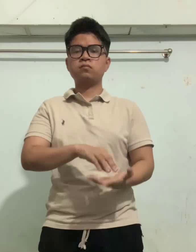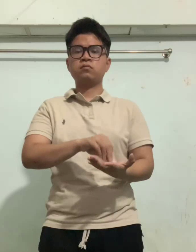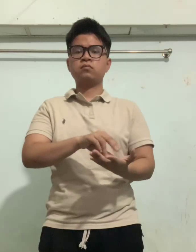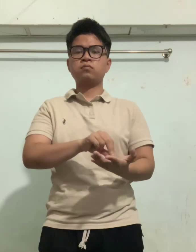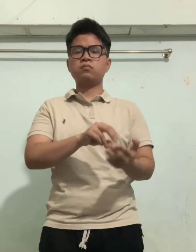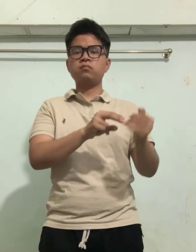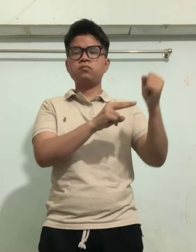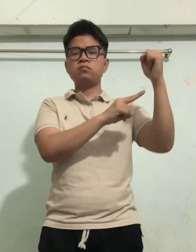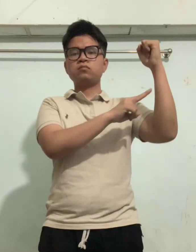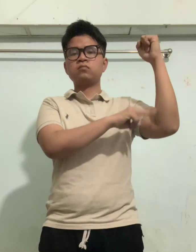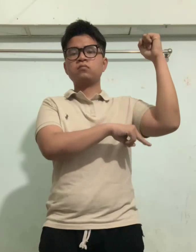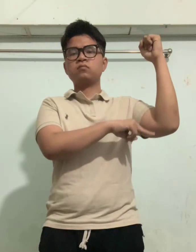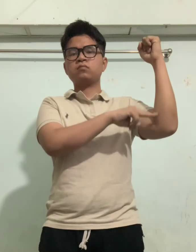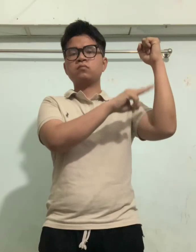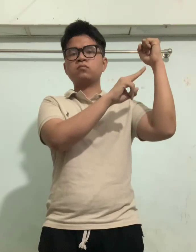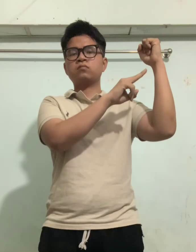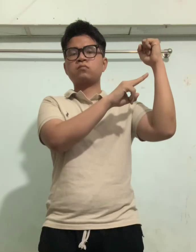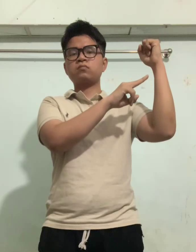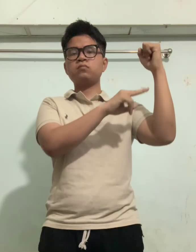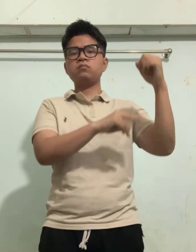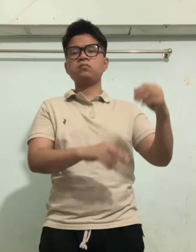tieng viet